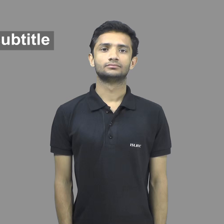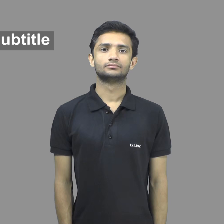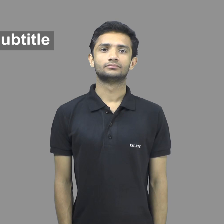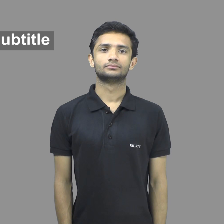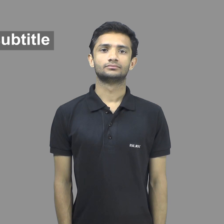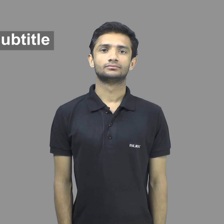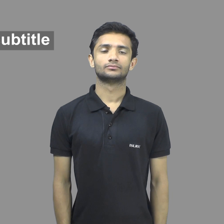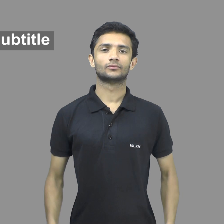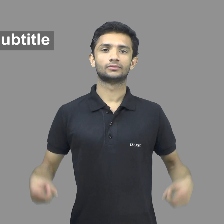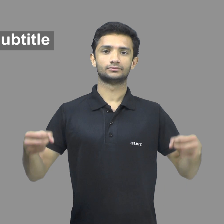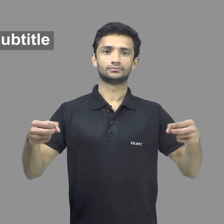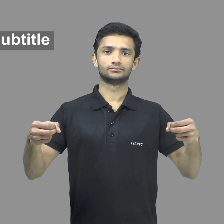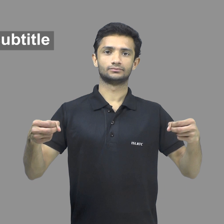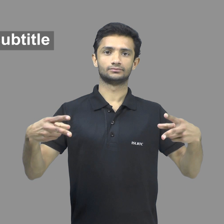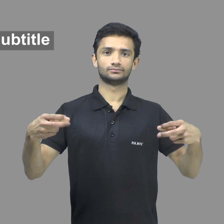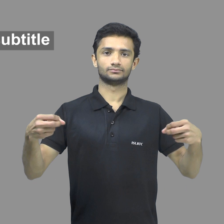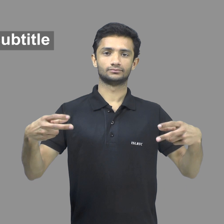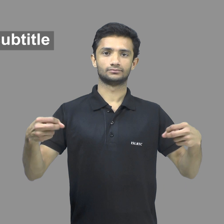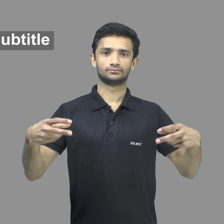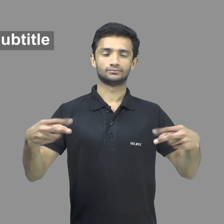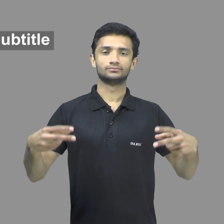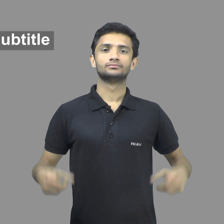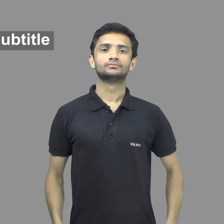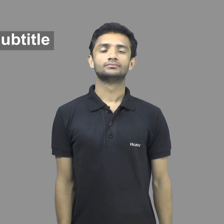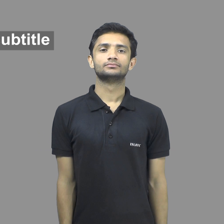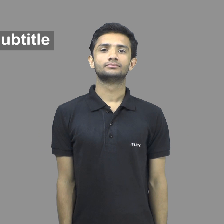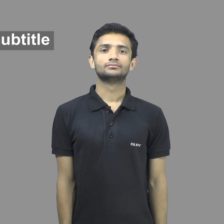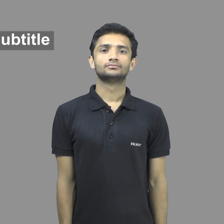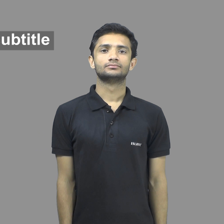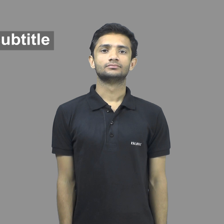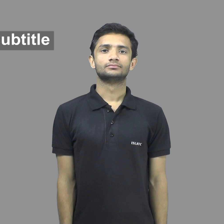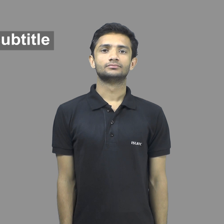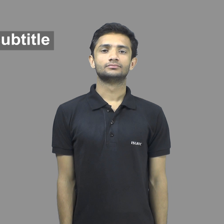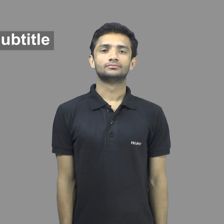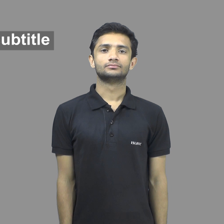Caption Subtitle